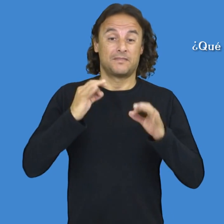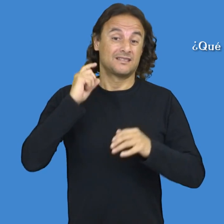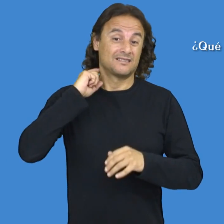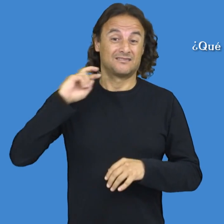meningitis